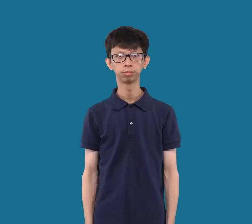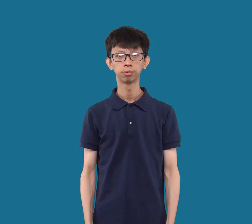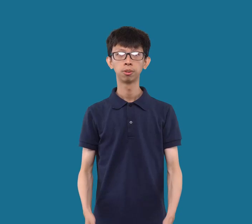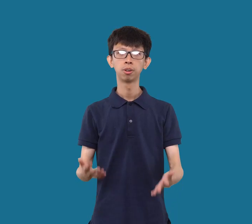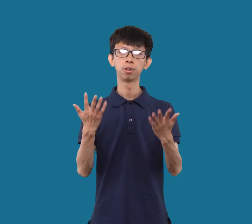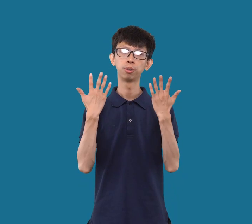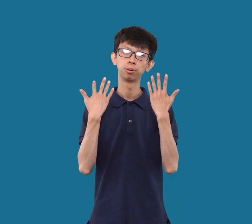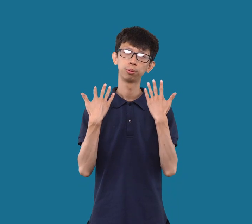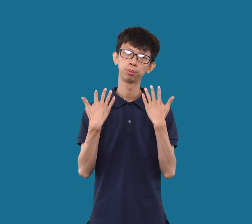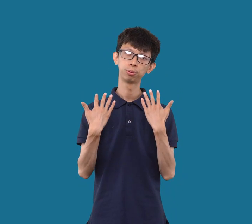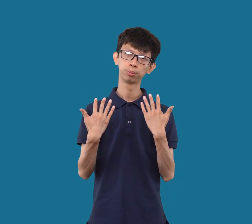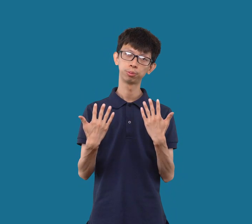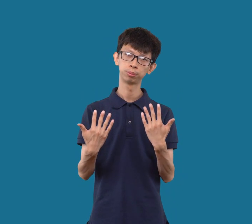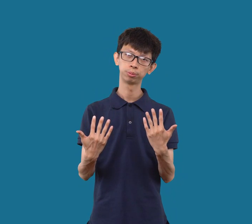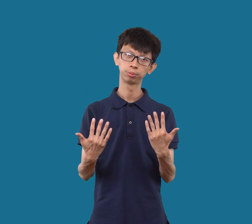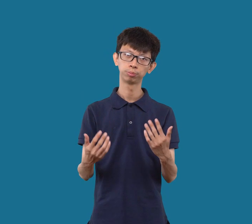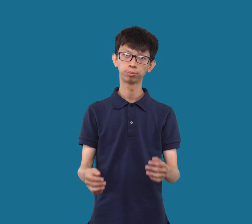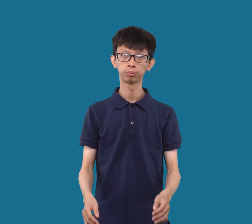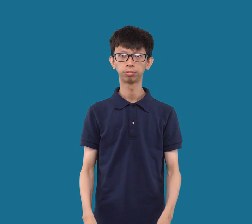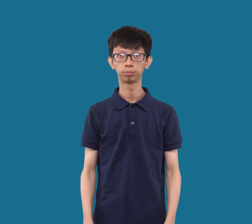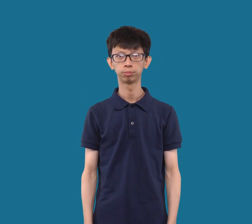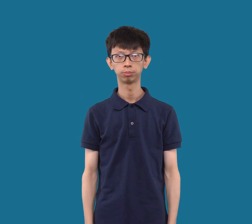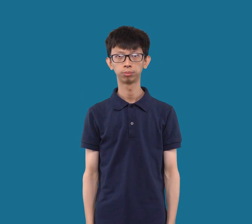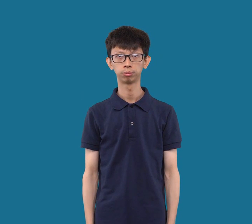dễ chịu